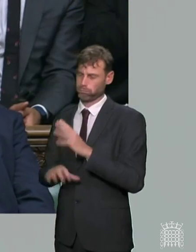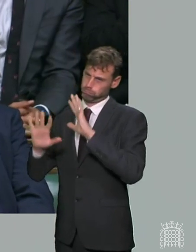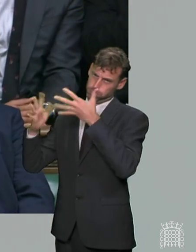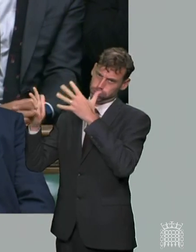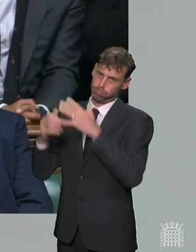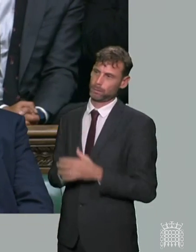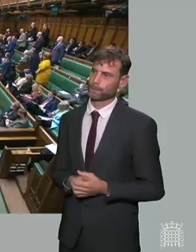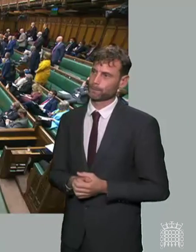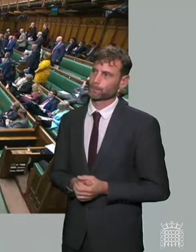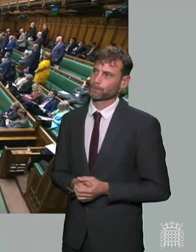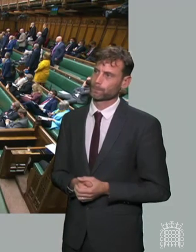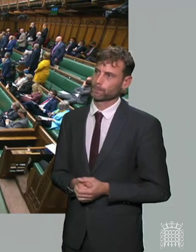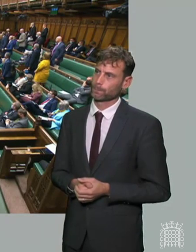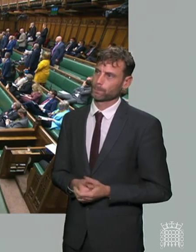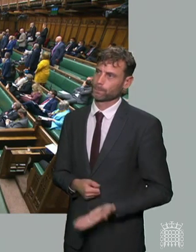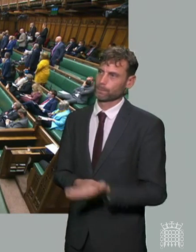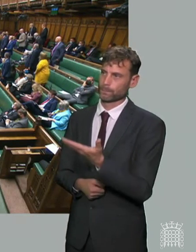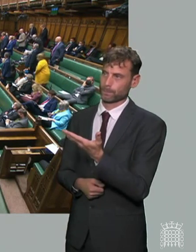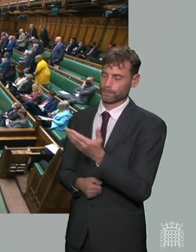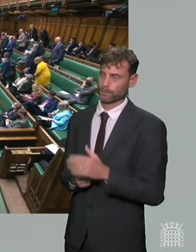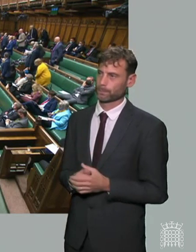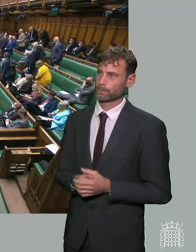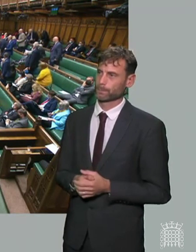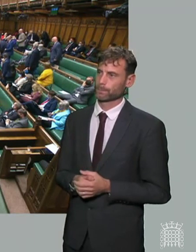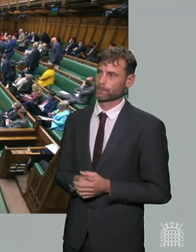You could register Wilfred. I call Jack Dromey.